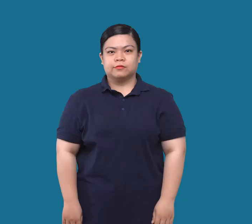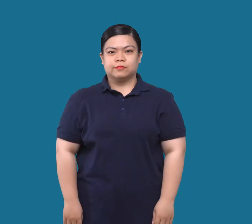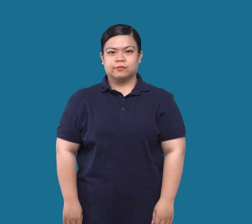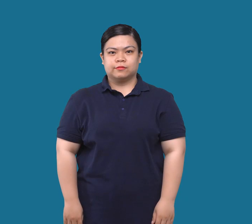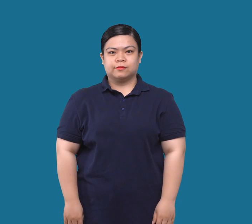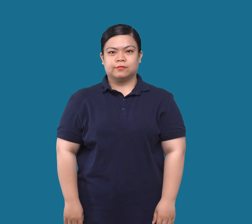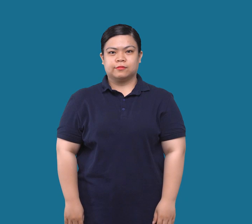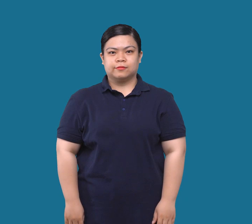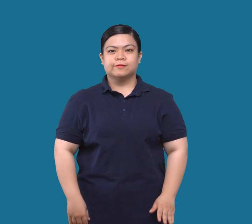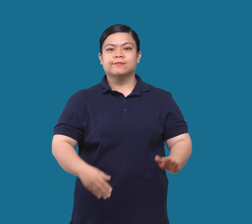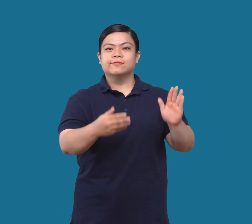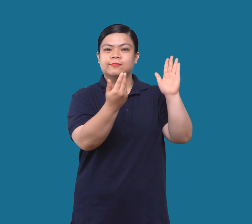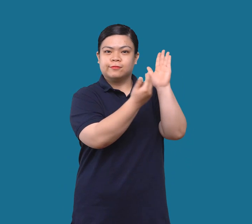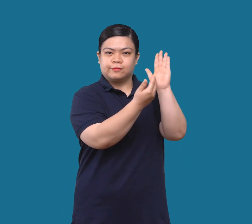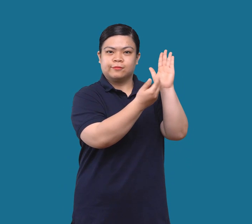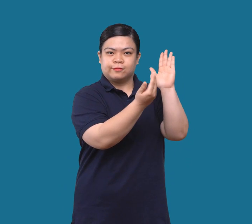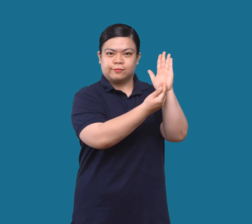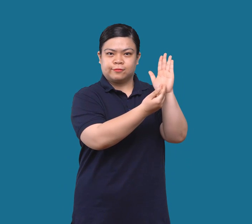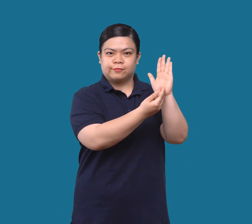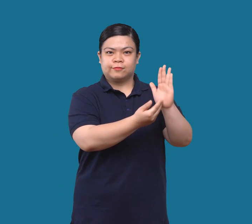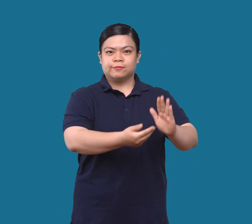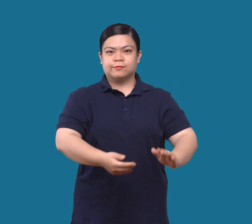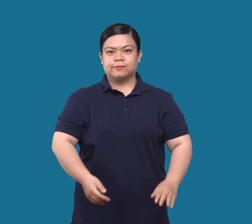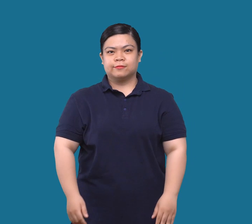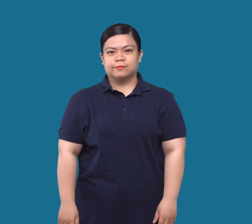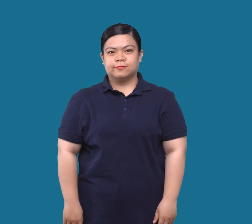quảng cáo